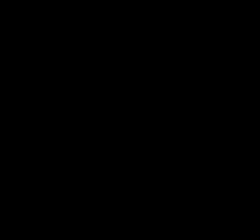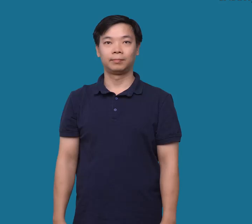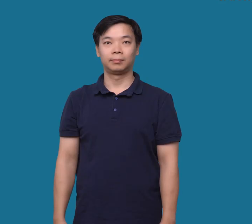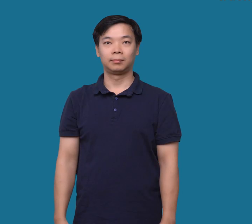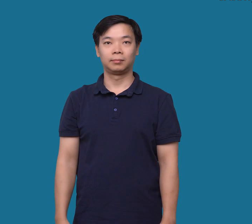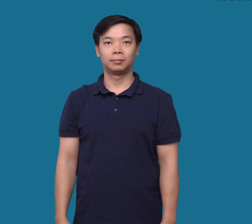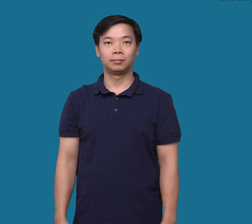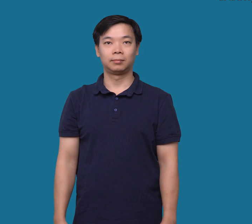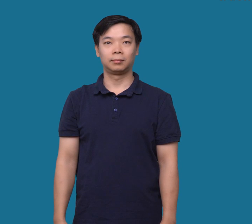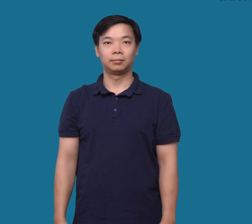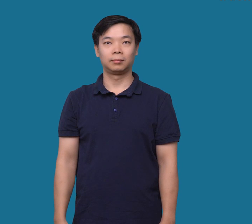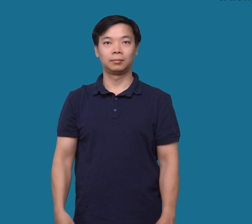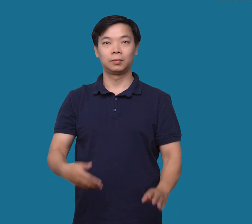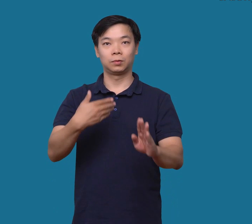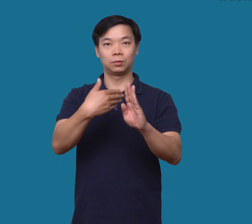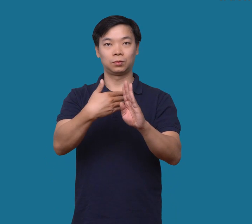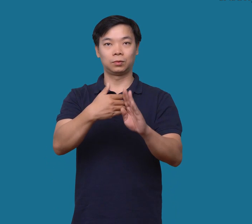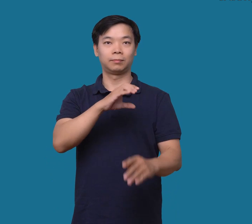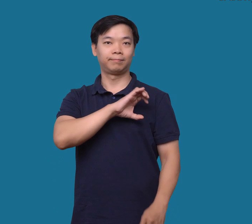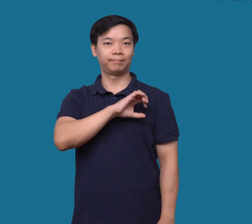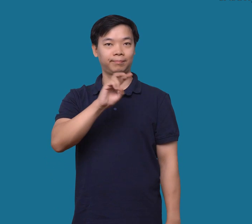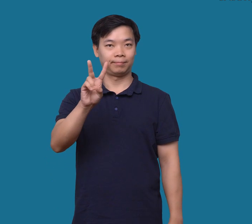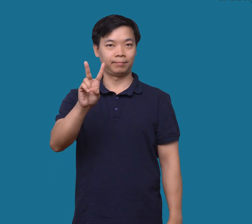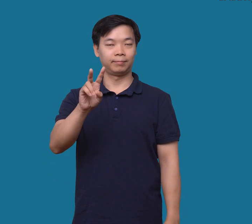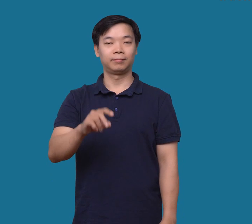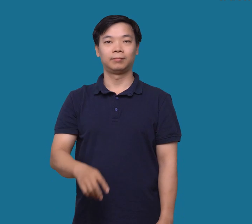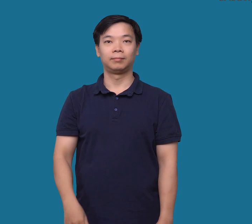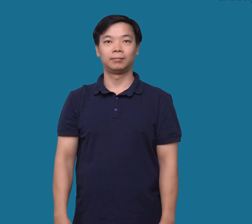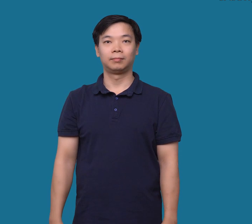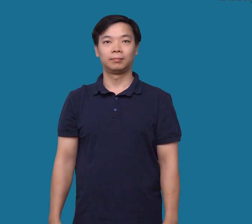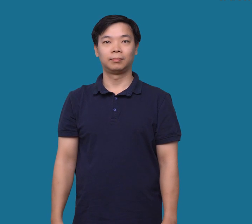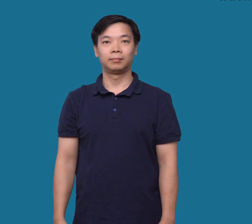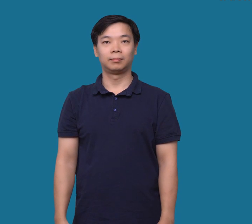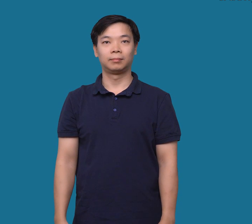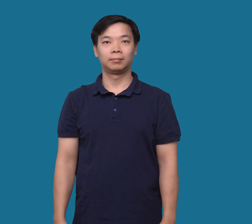trường PTCS (cấp 2)